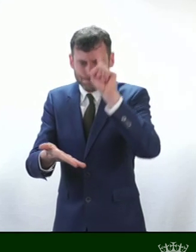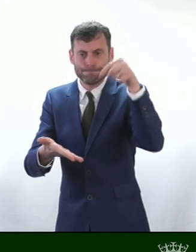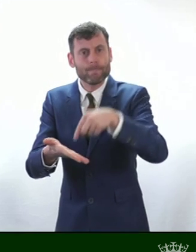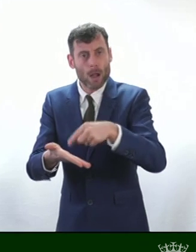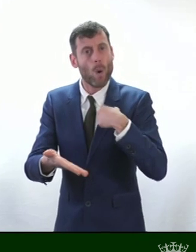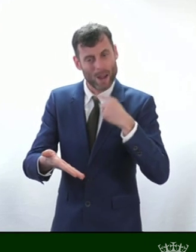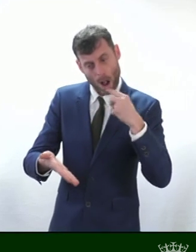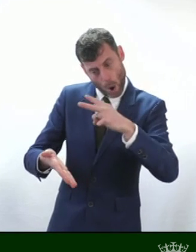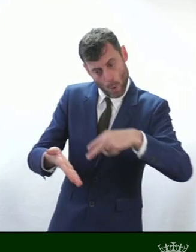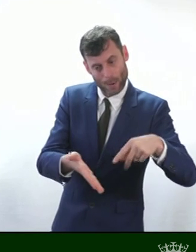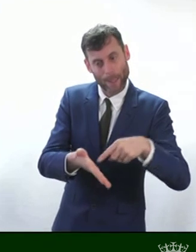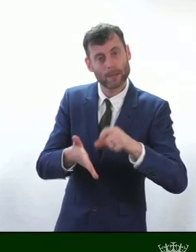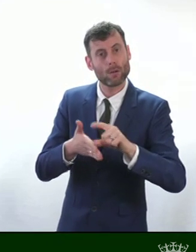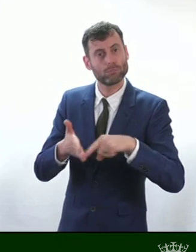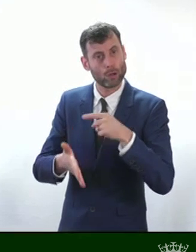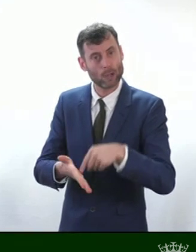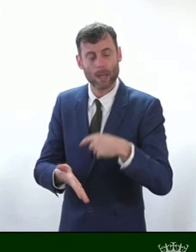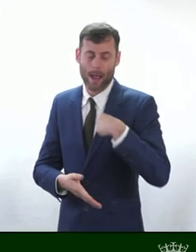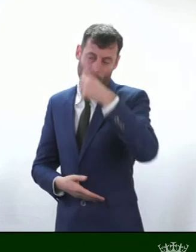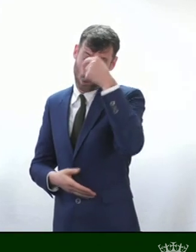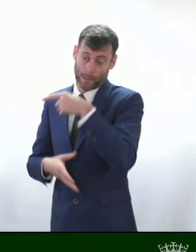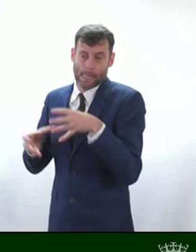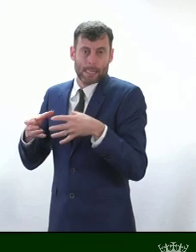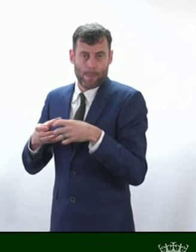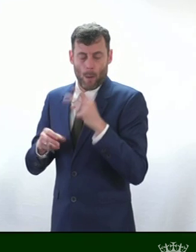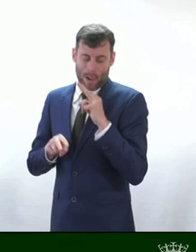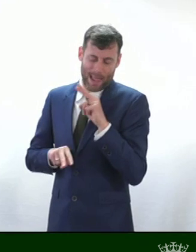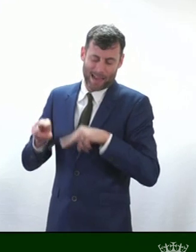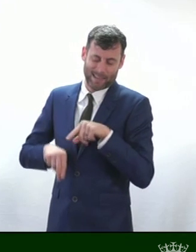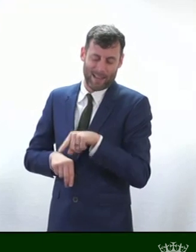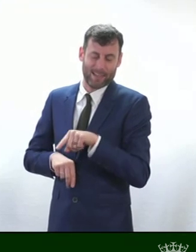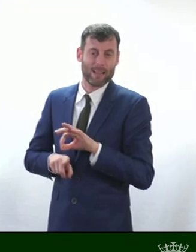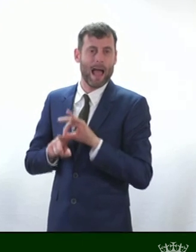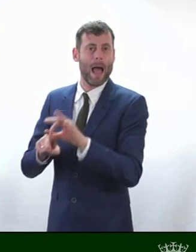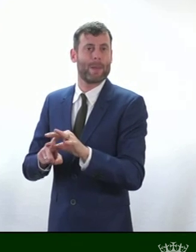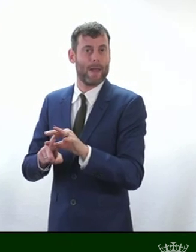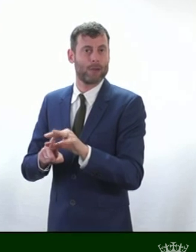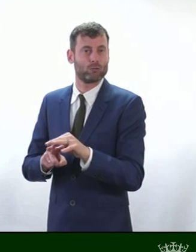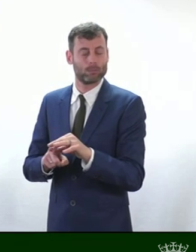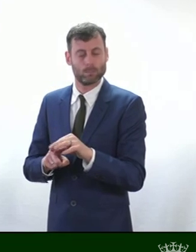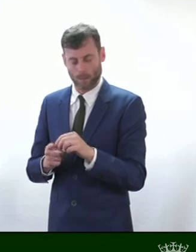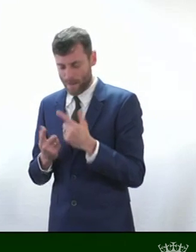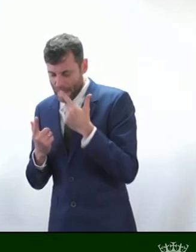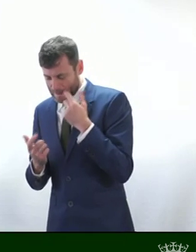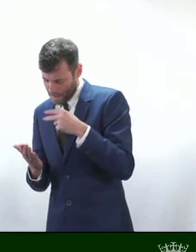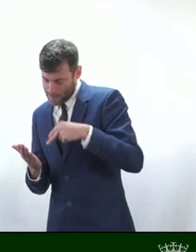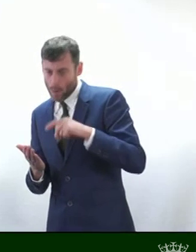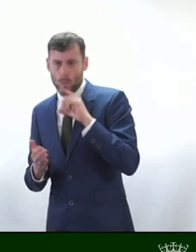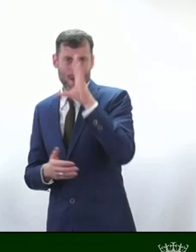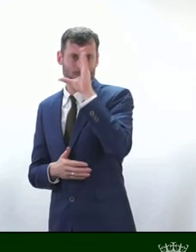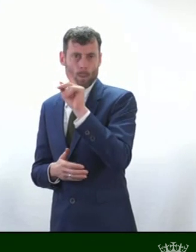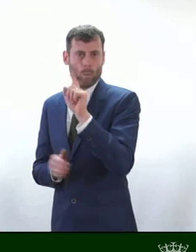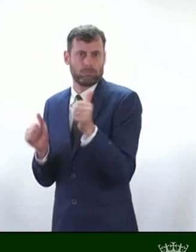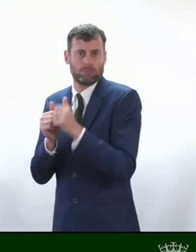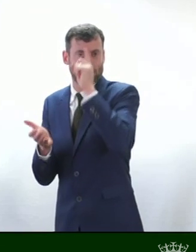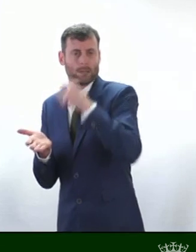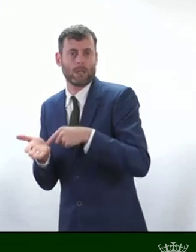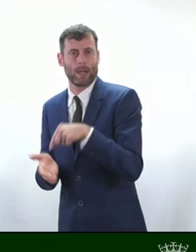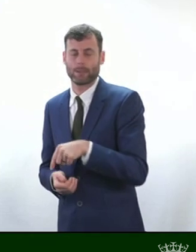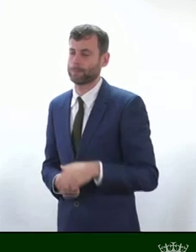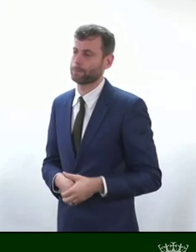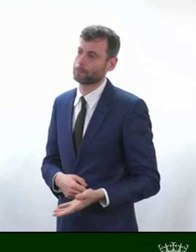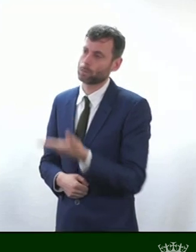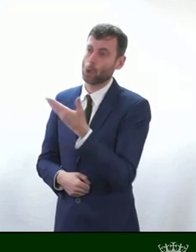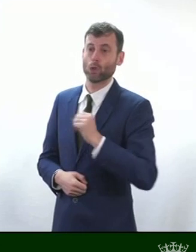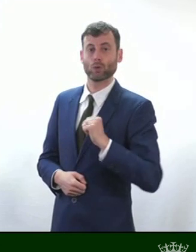I know that the Department is going to be assessing that application very carefully and will keep him informed.